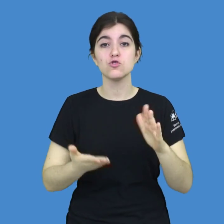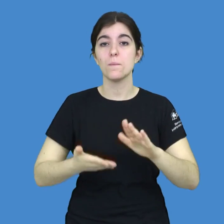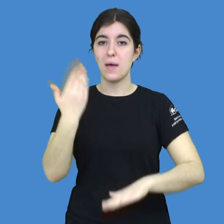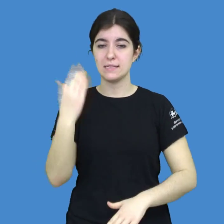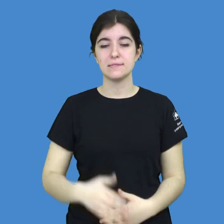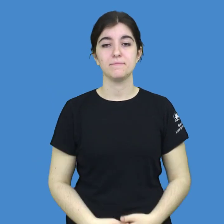superior